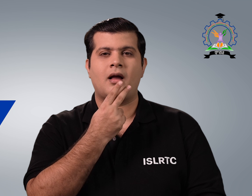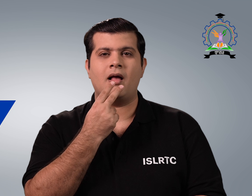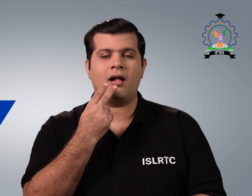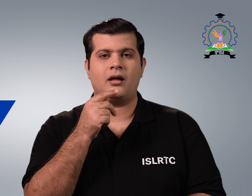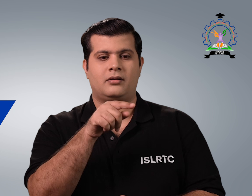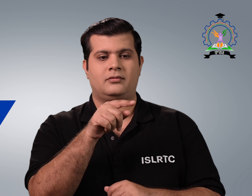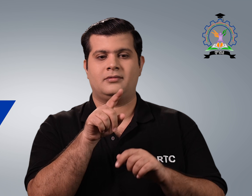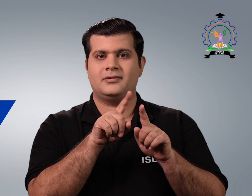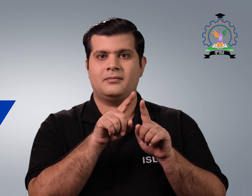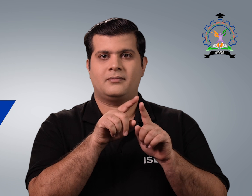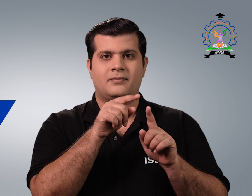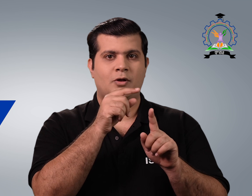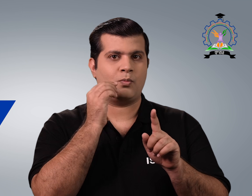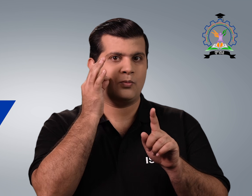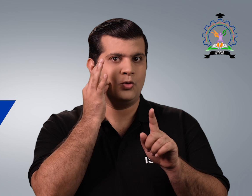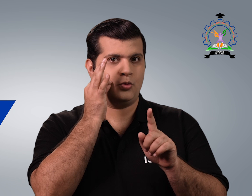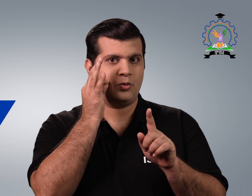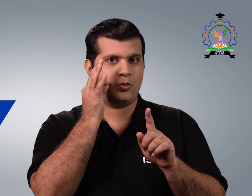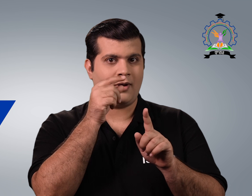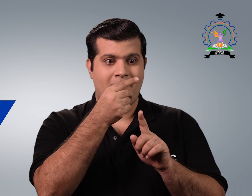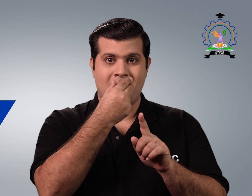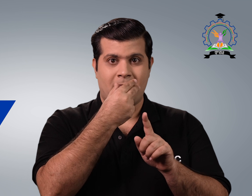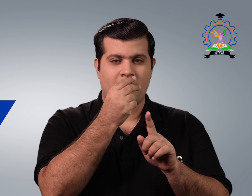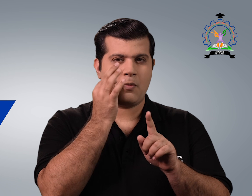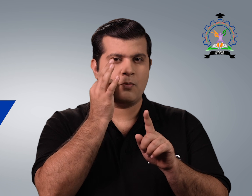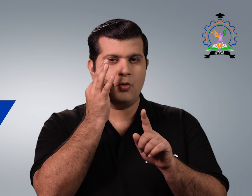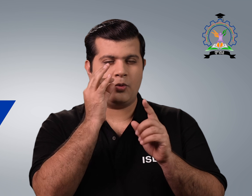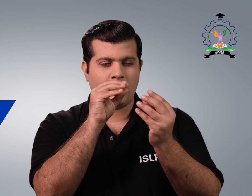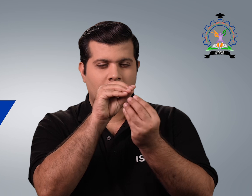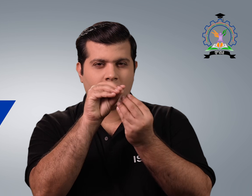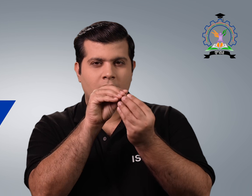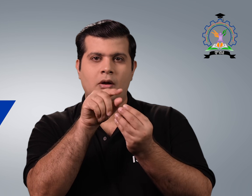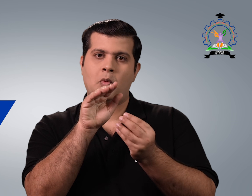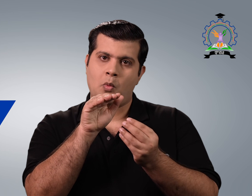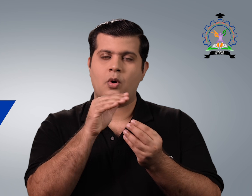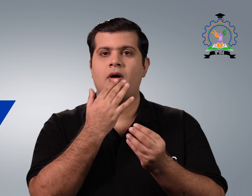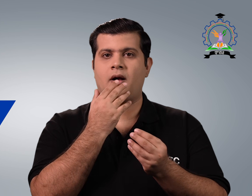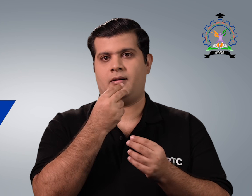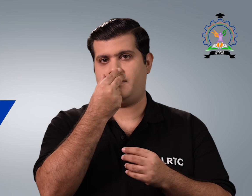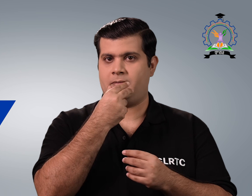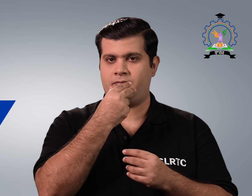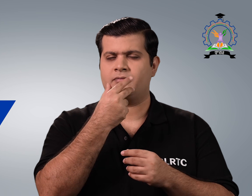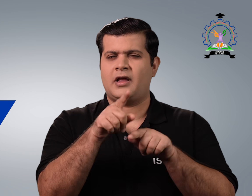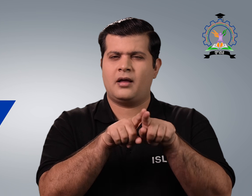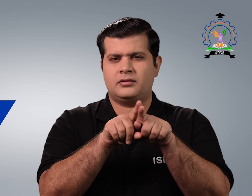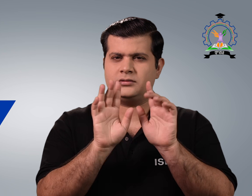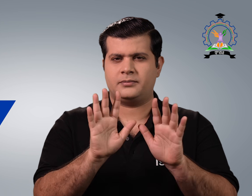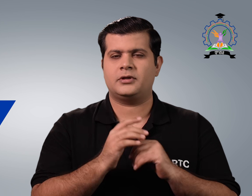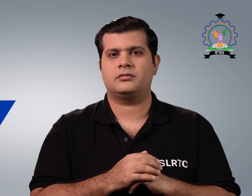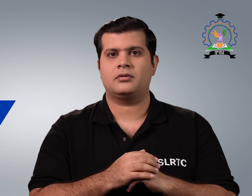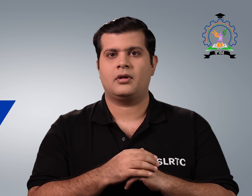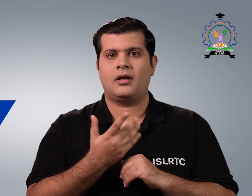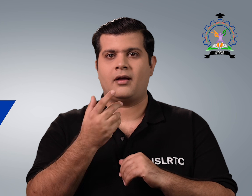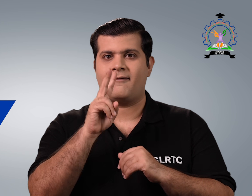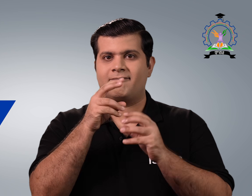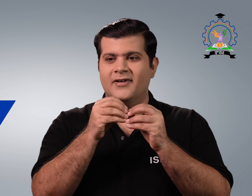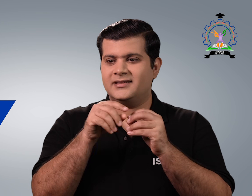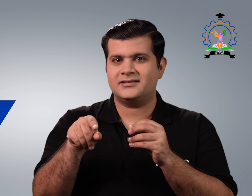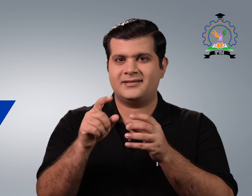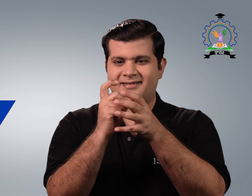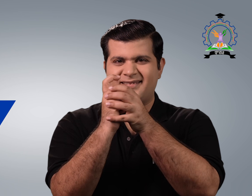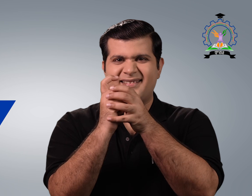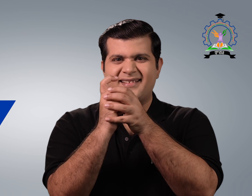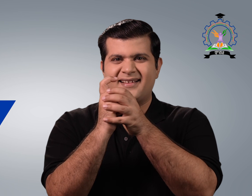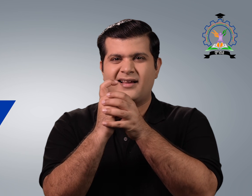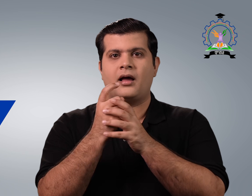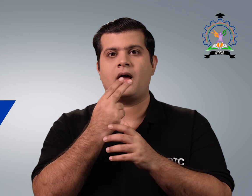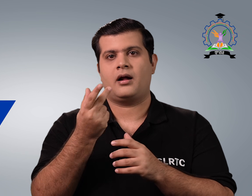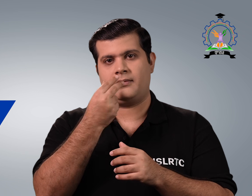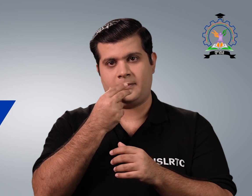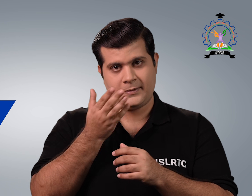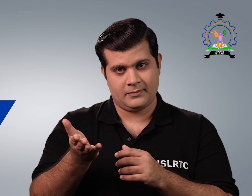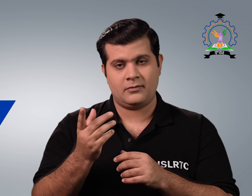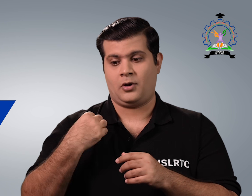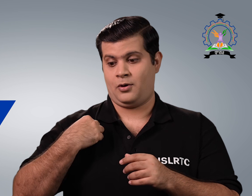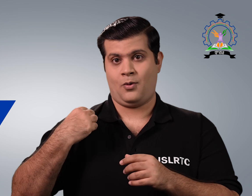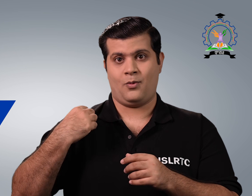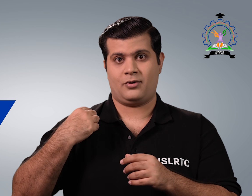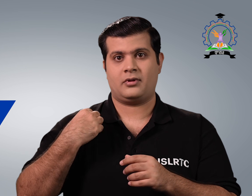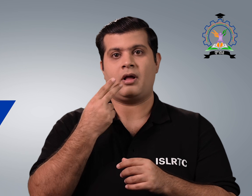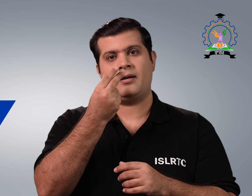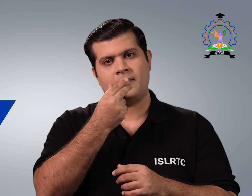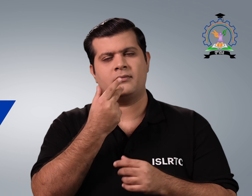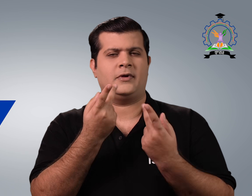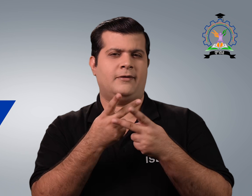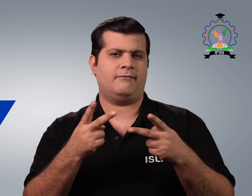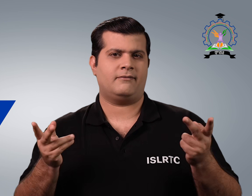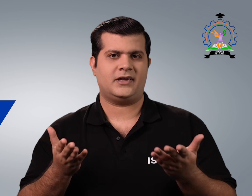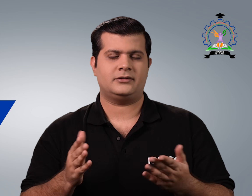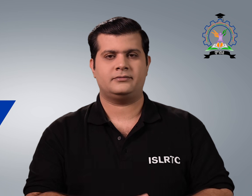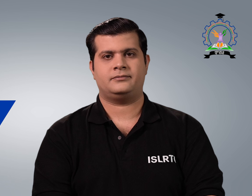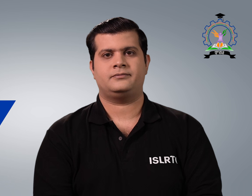A bluish purple colour. For example, Brinjal is a vegetable which is violet in color and Violet colour shirt.